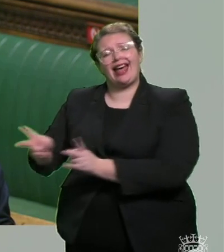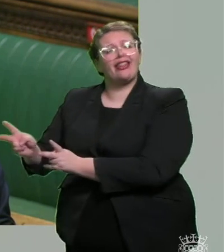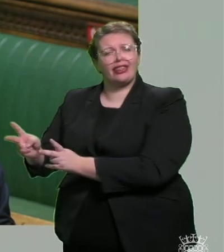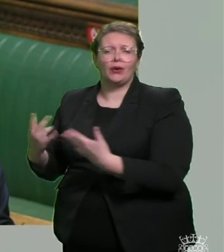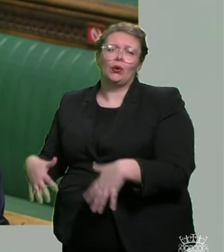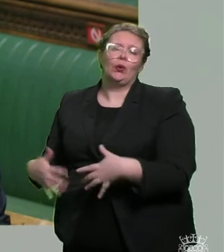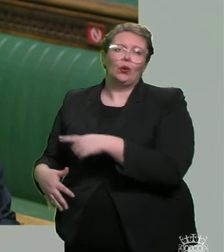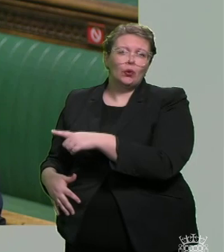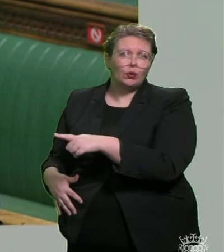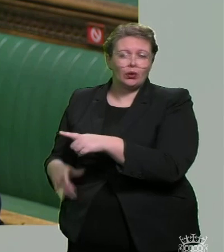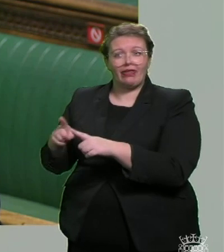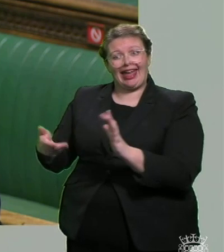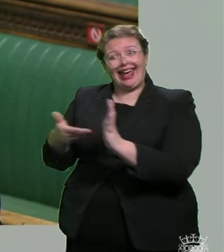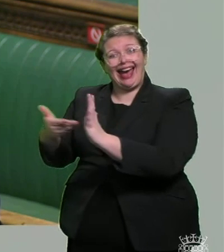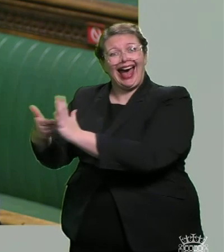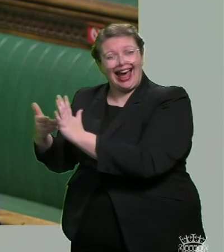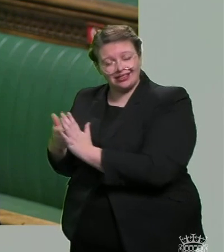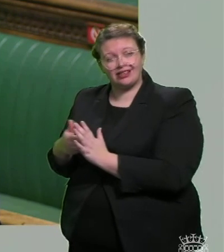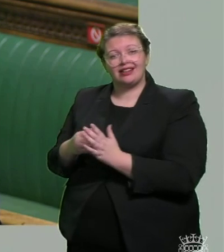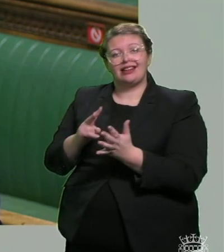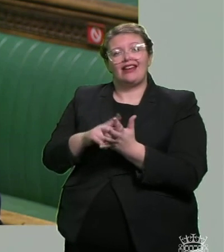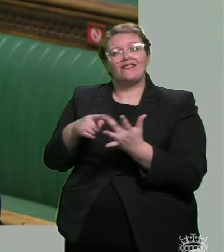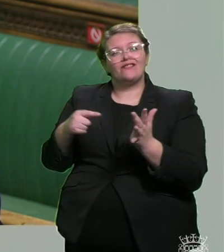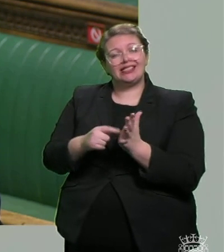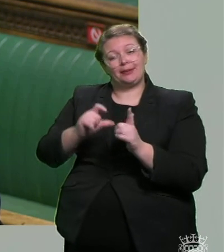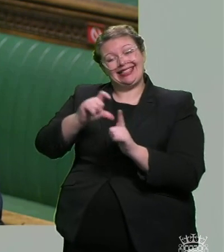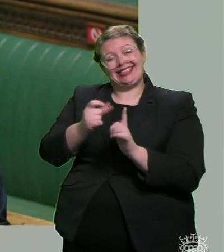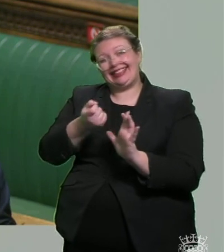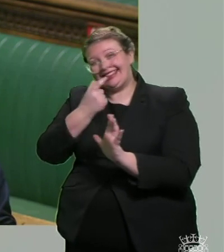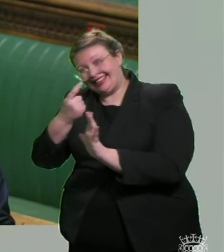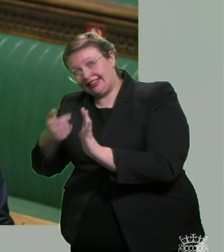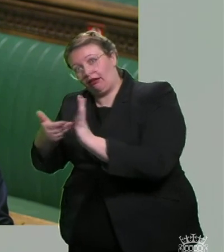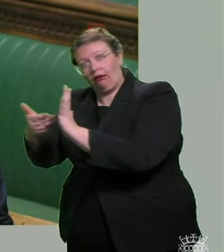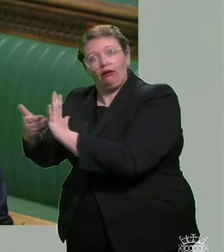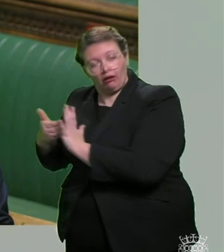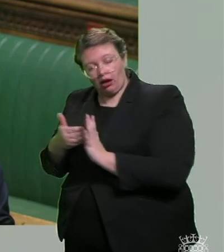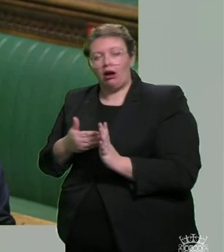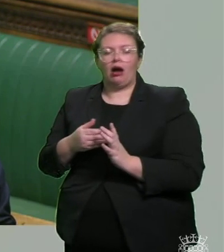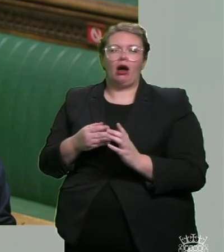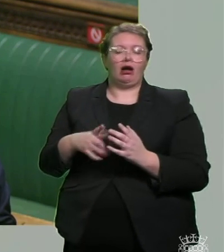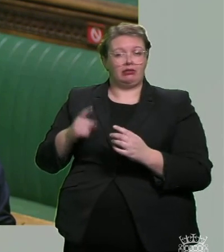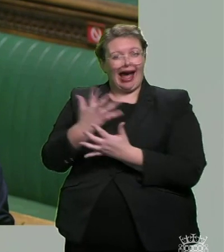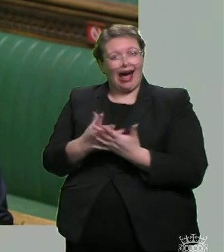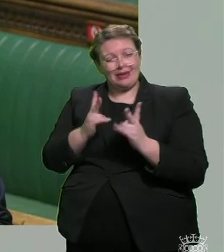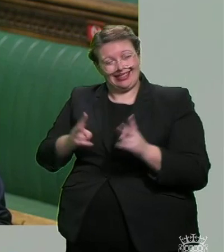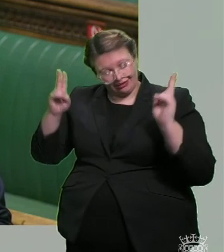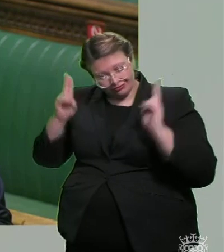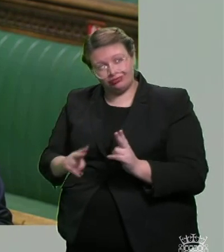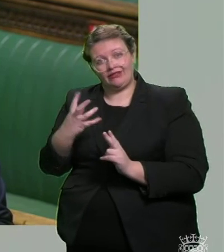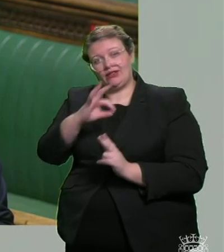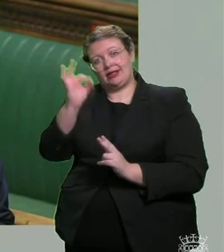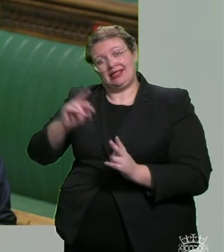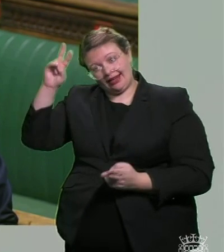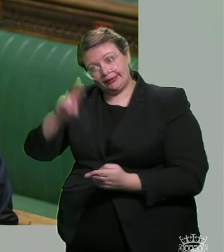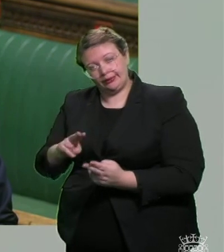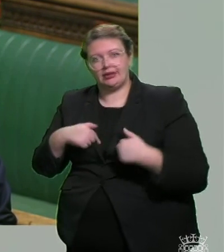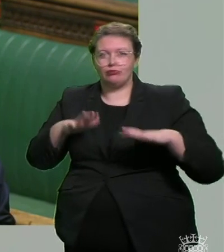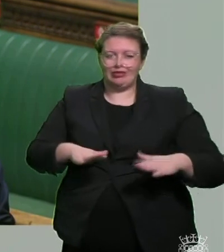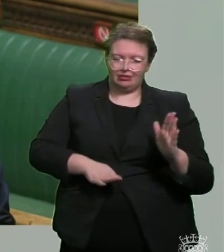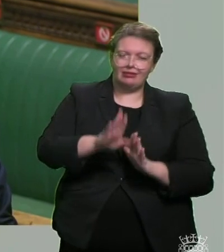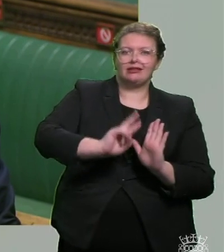After giving activated vitamin D—calcifediol—to care home residents and some GP patients, that death rate almost halved, whilst ours was doubling.